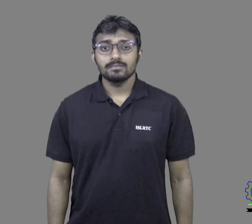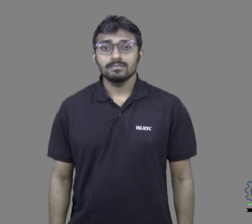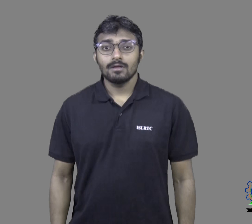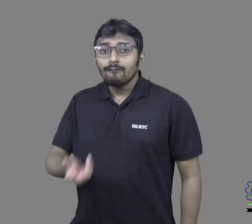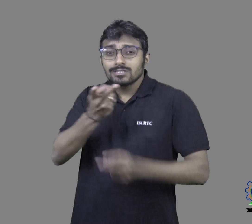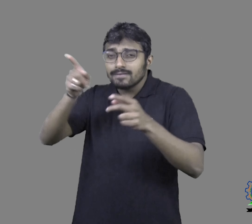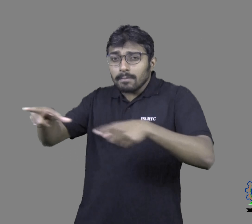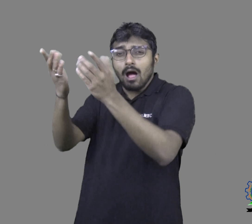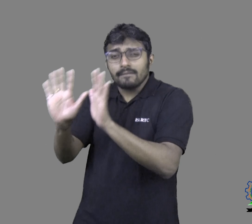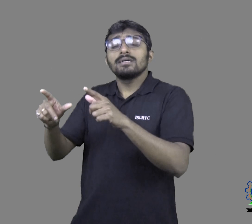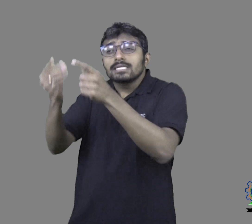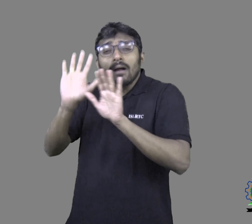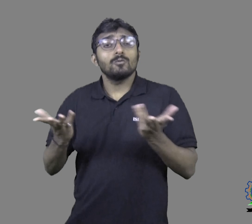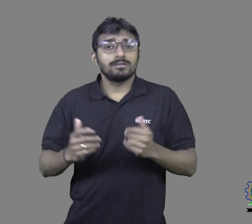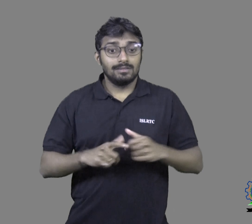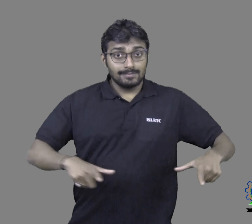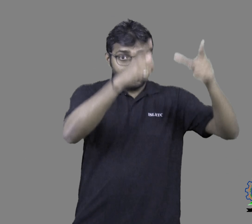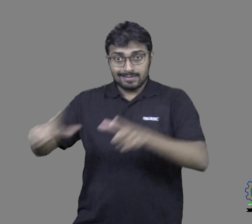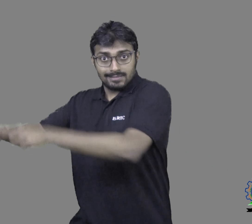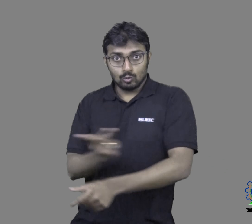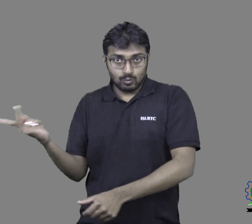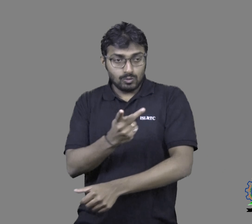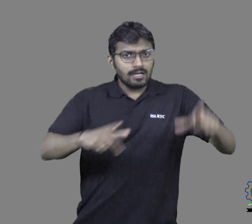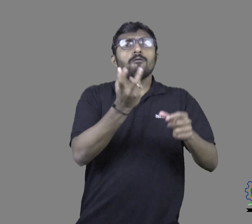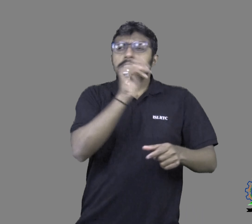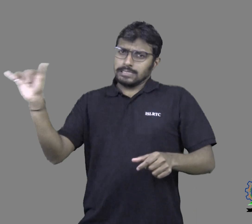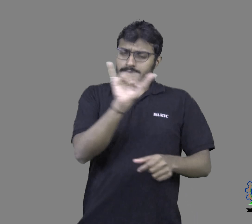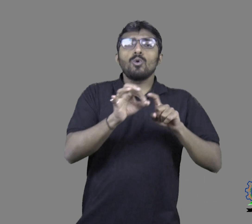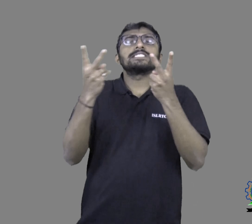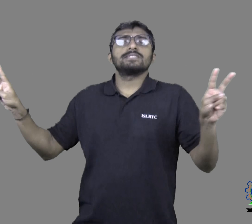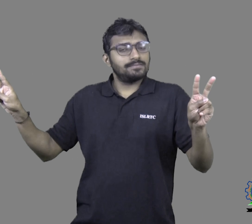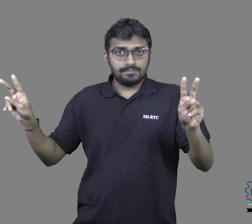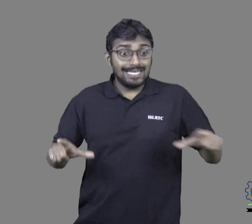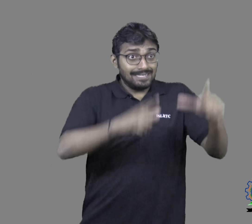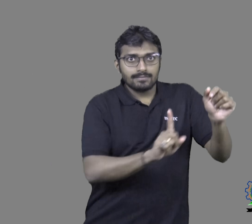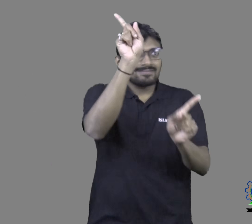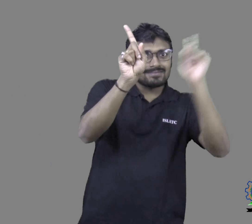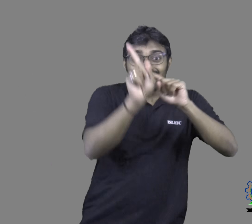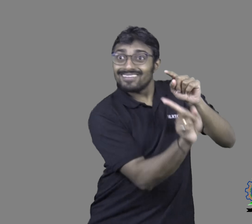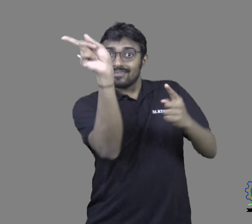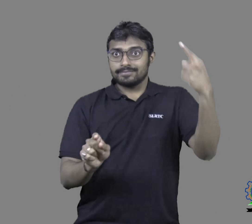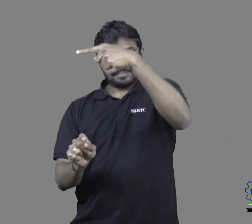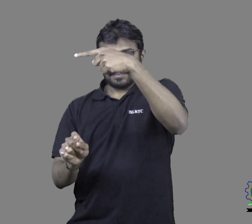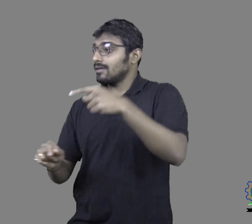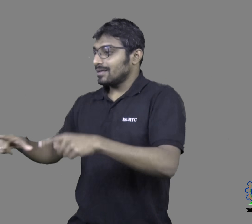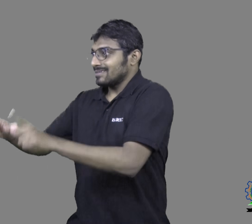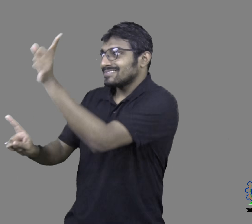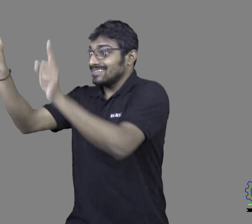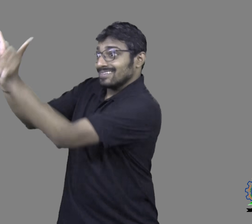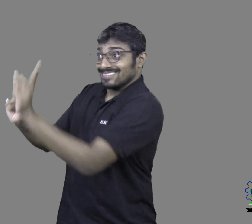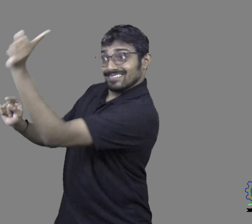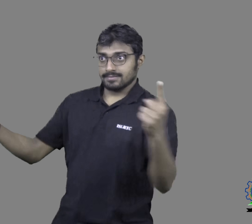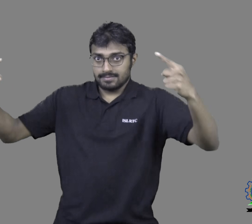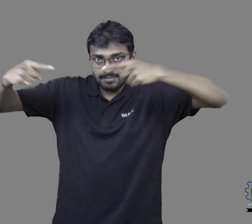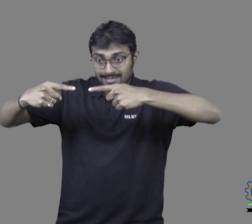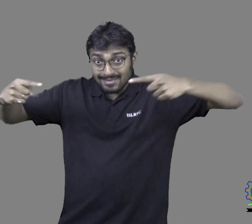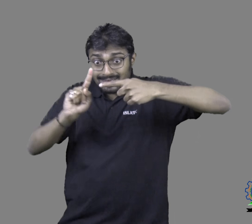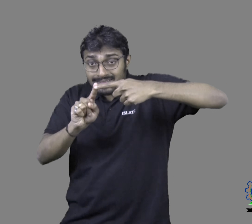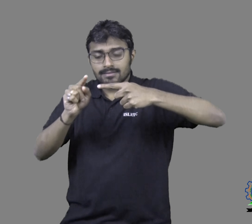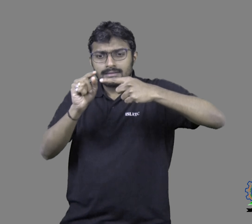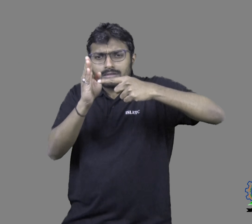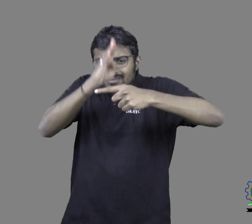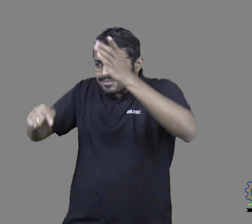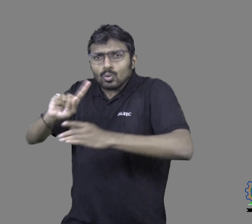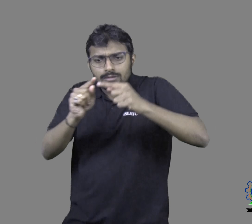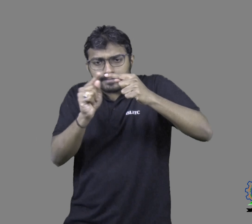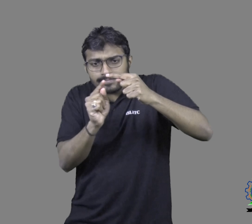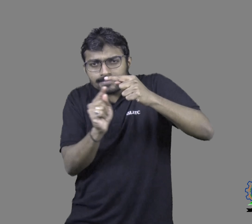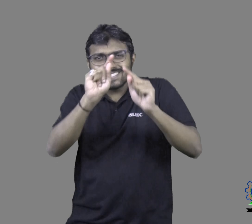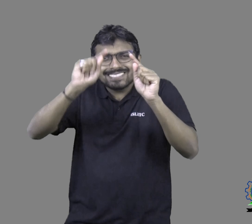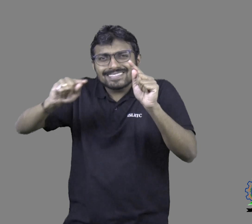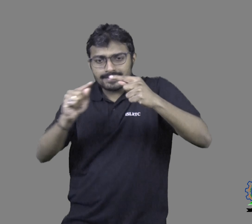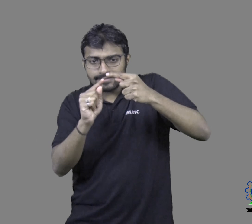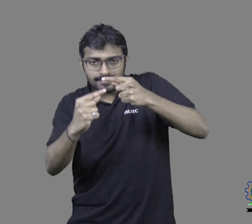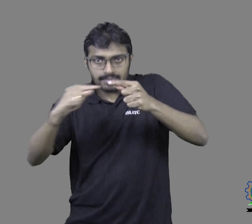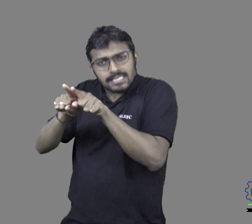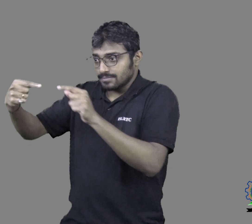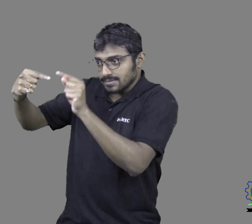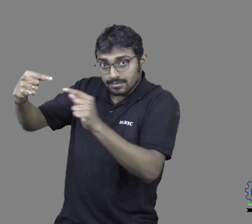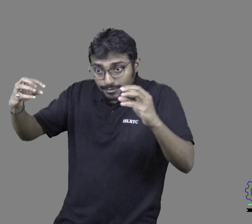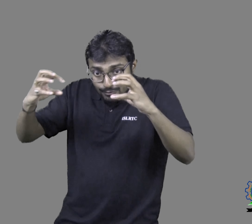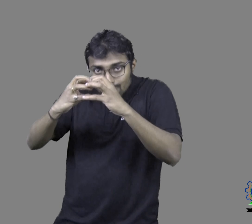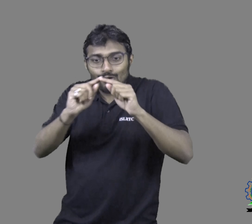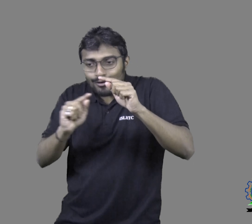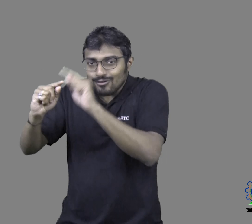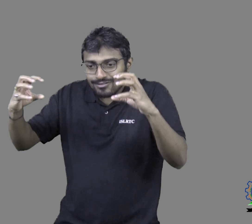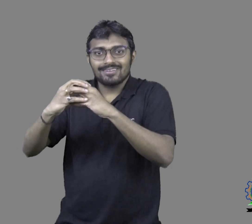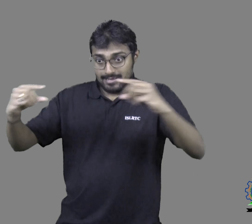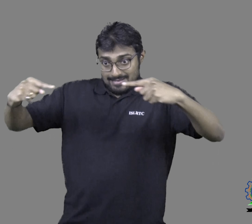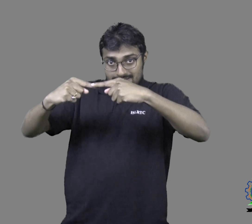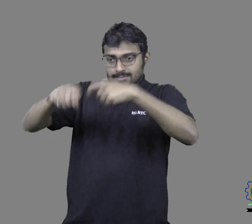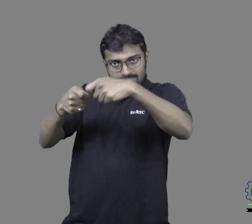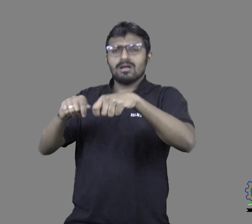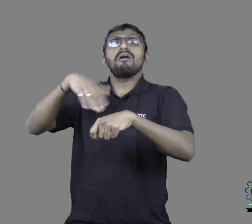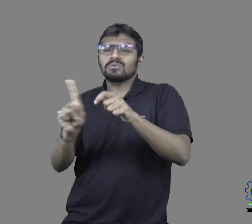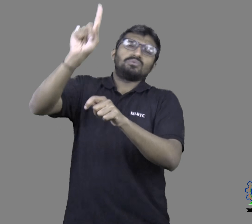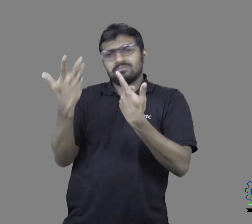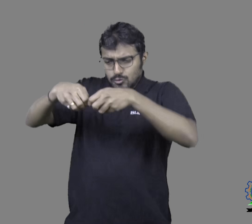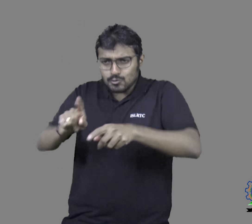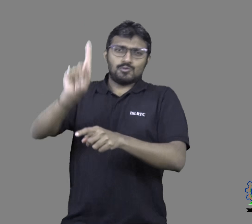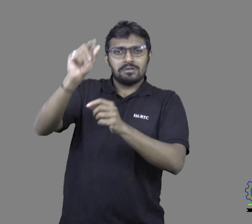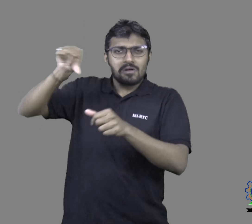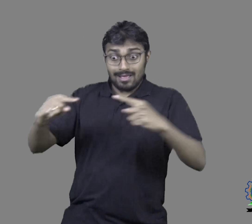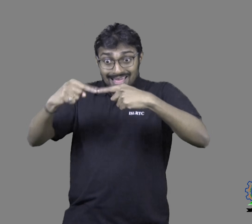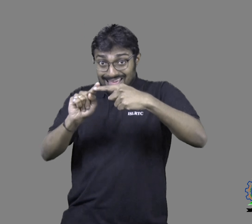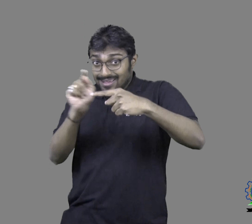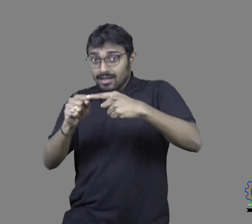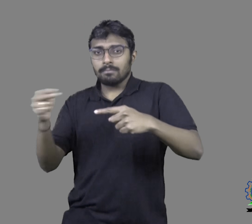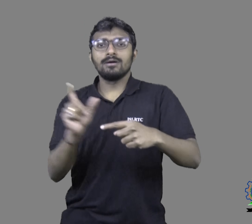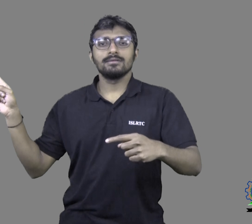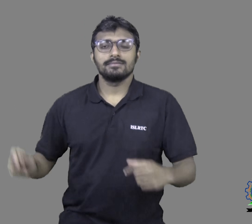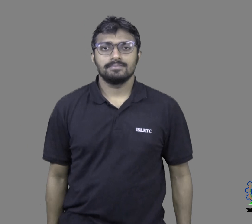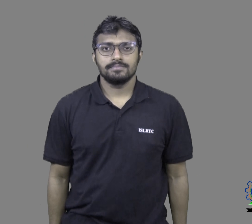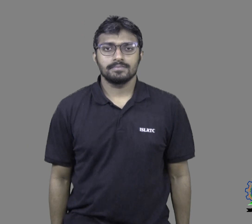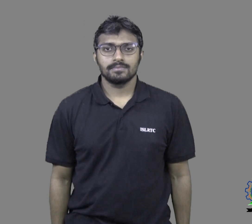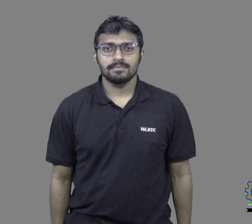Inarching